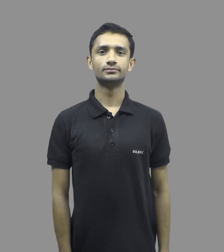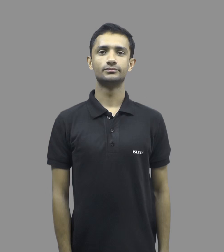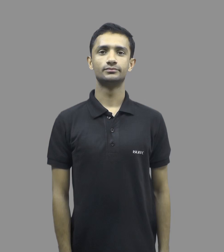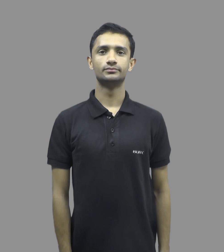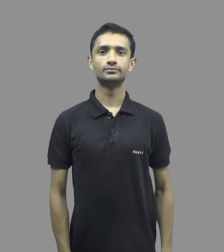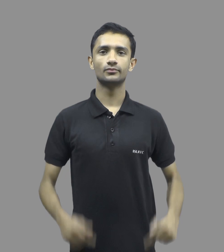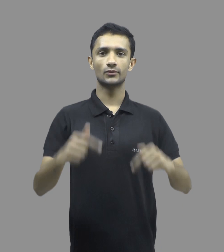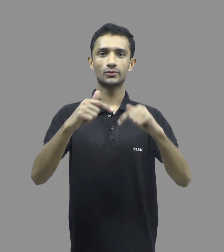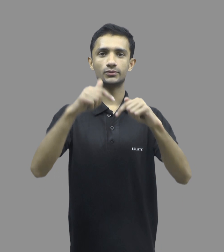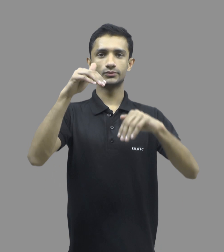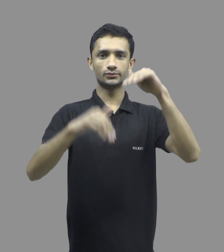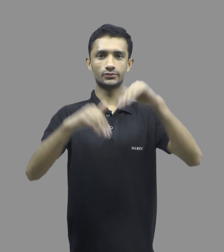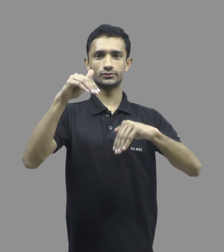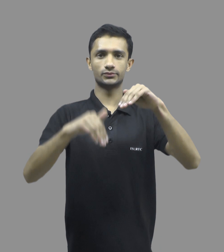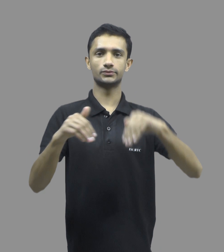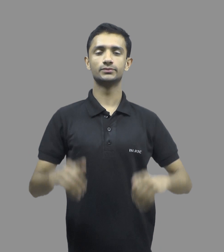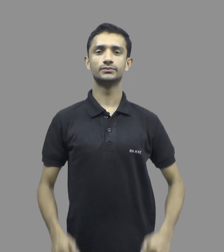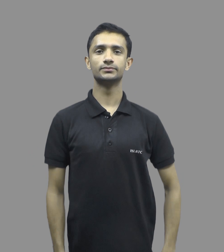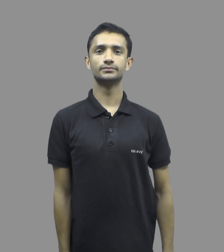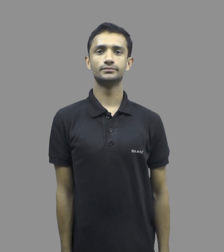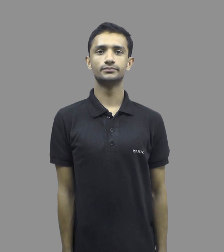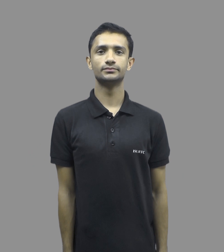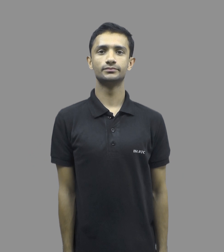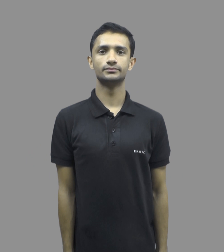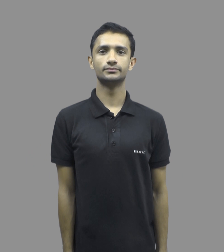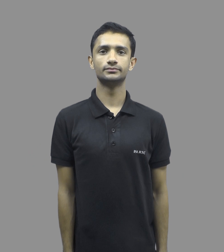Election